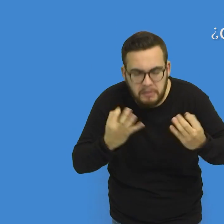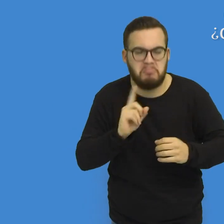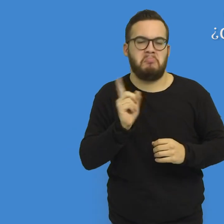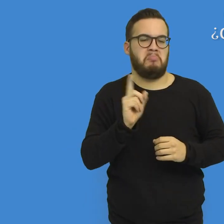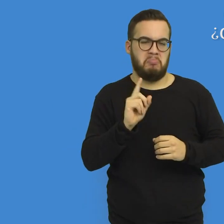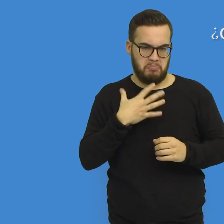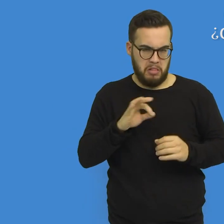no